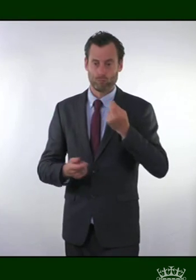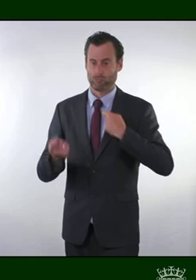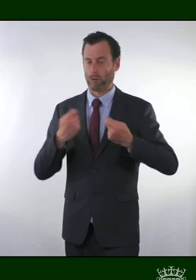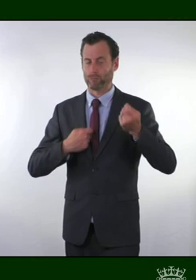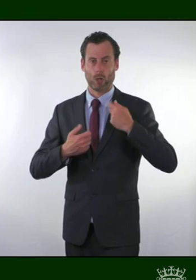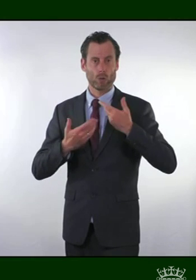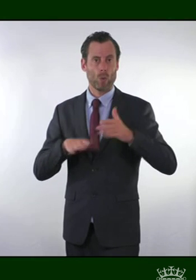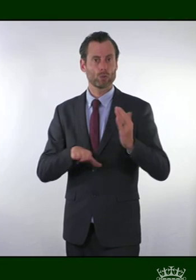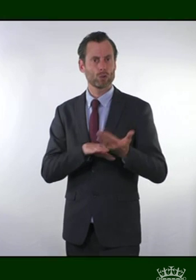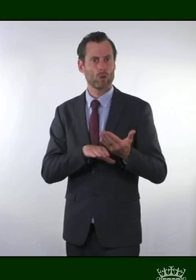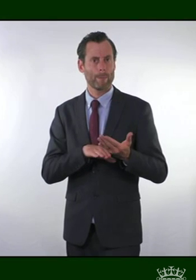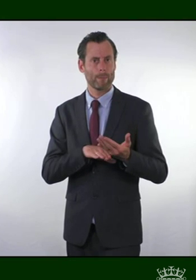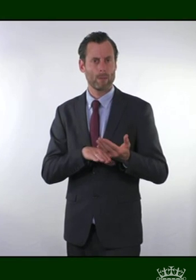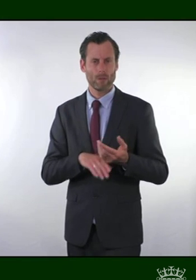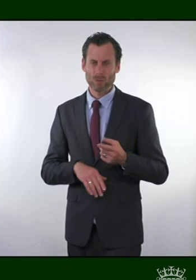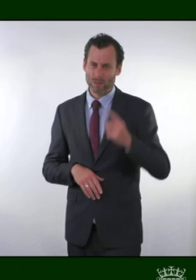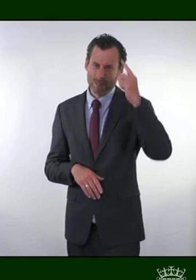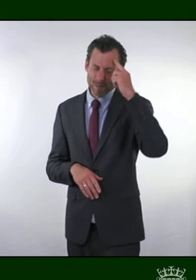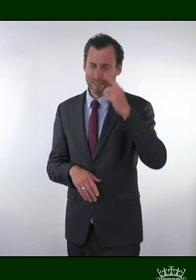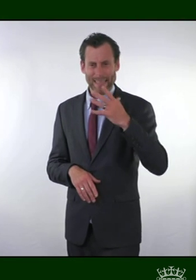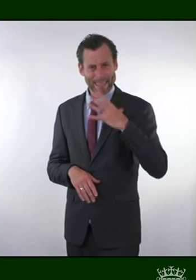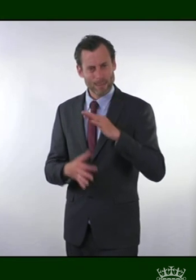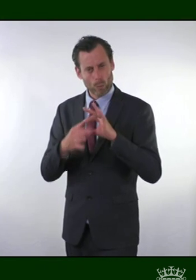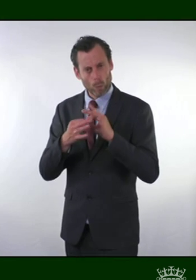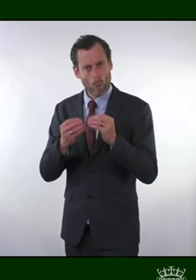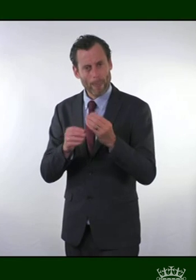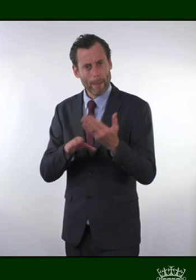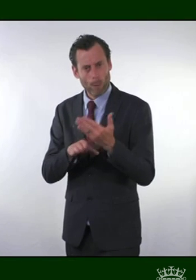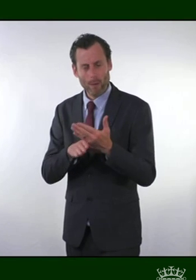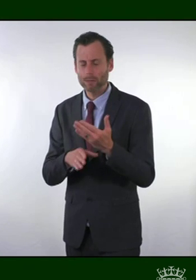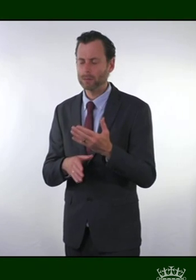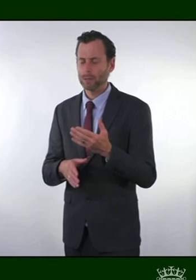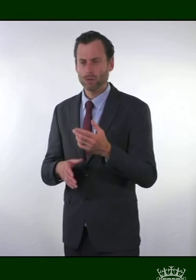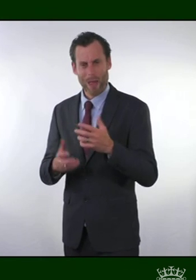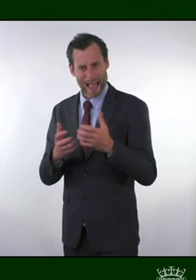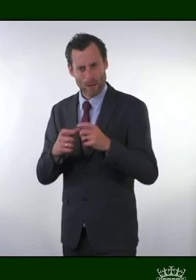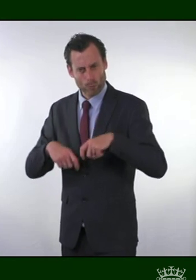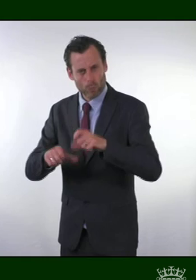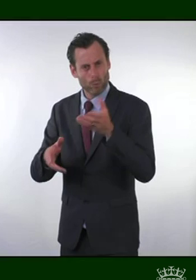Many are already on furlough. Would it not be less disruptive to maintain that link with employers, rather than make them start over?